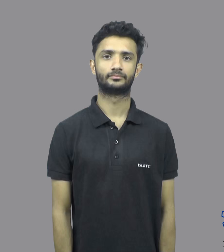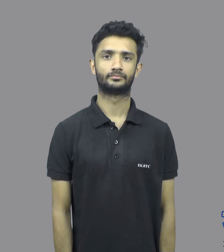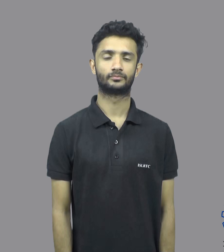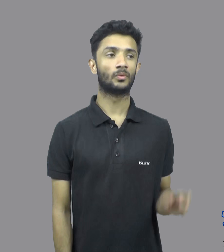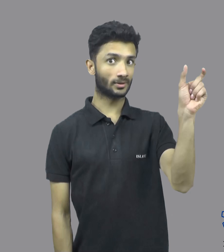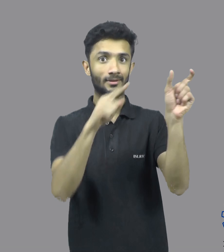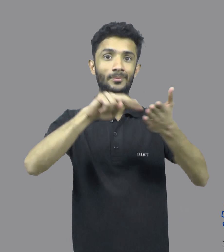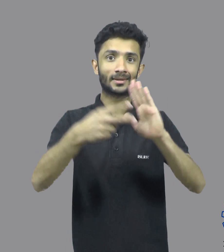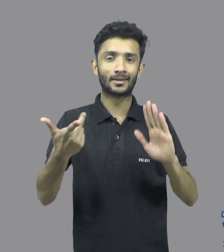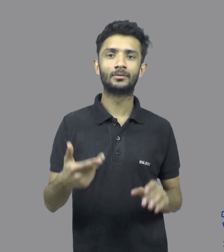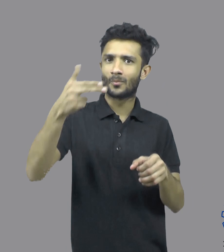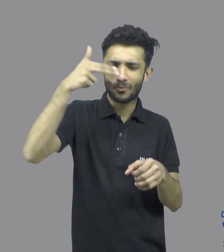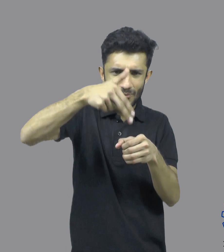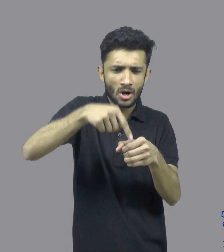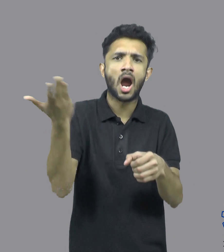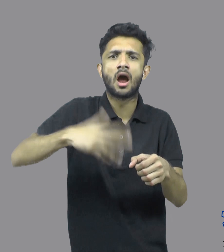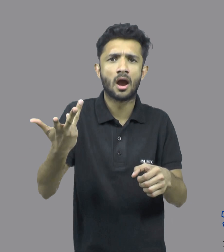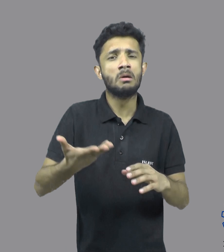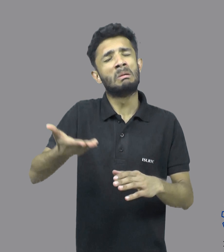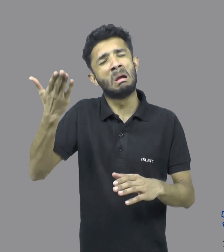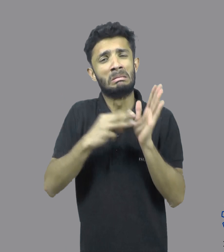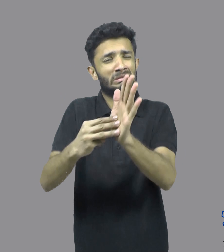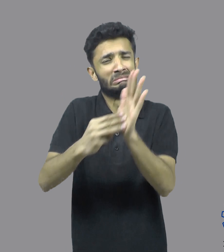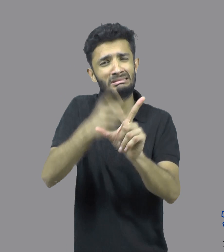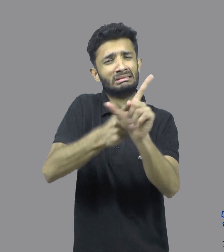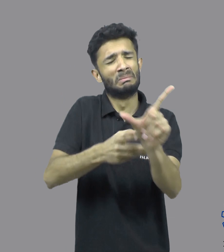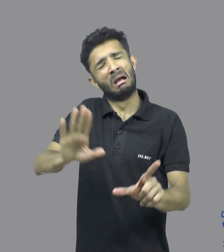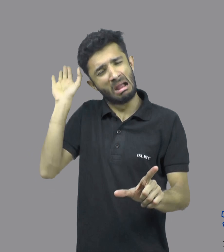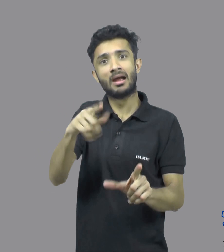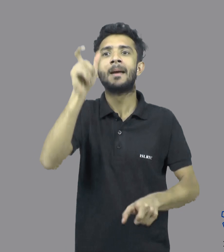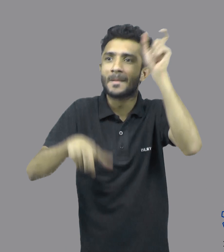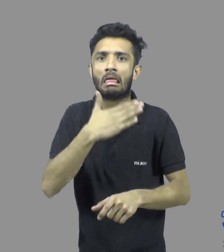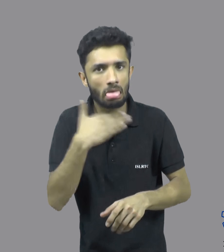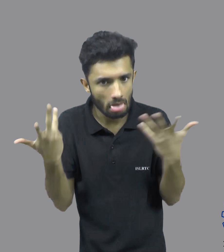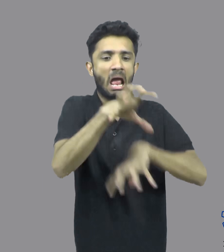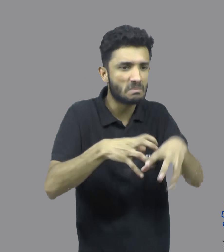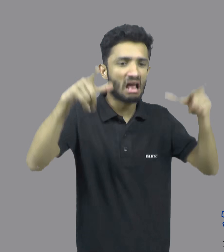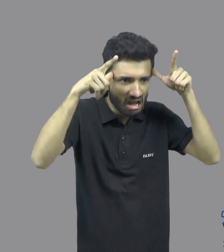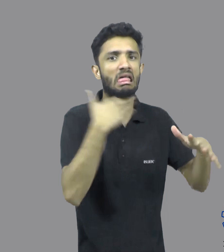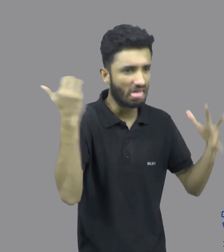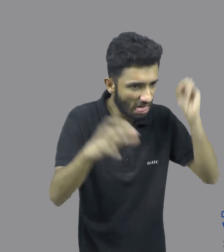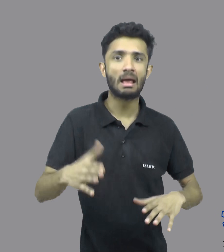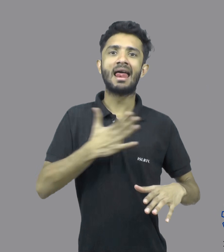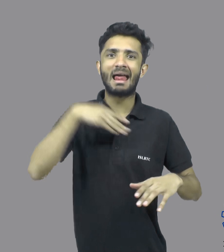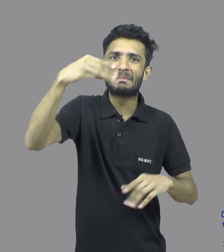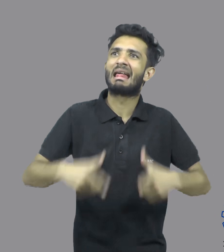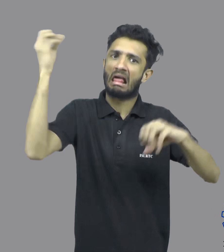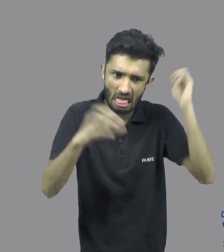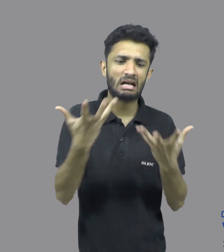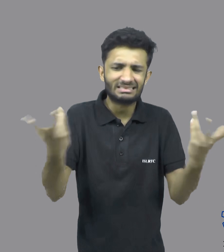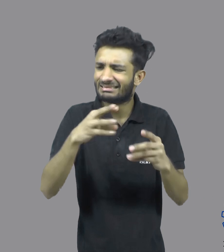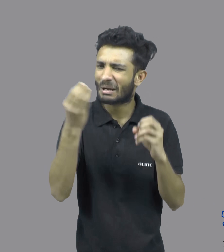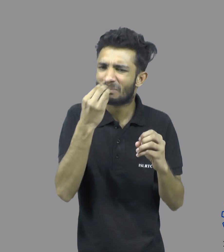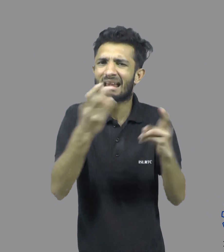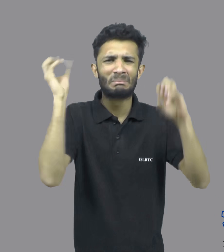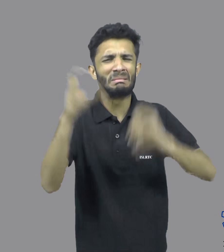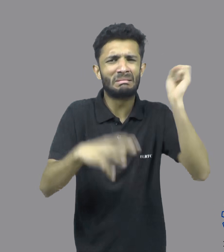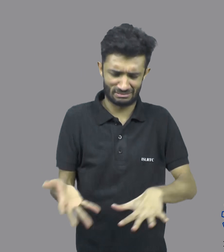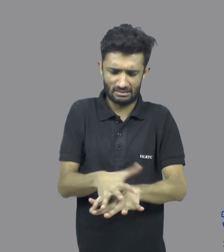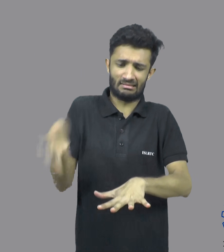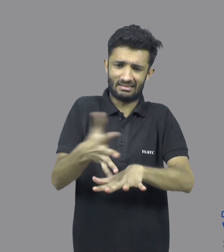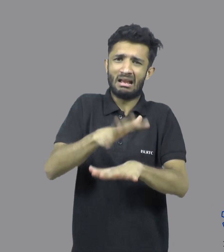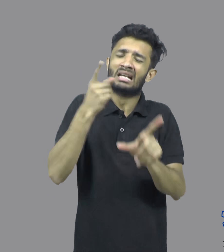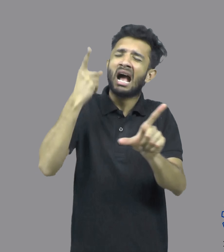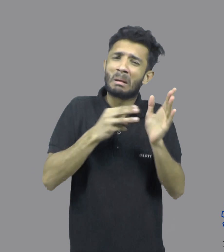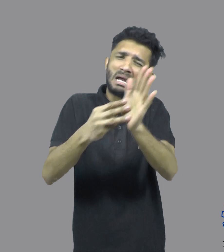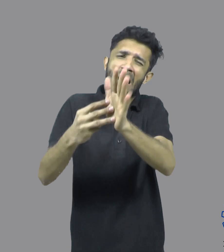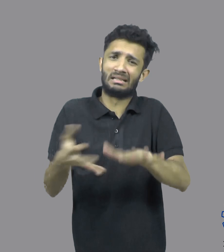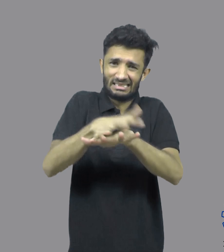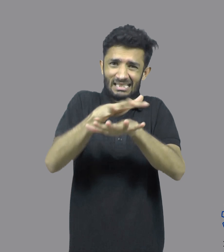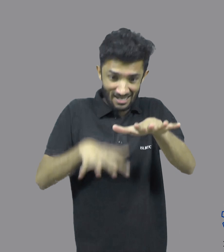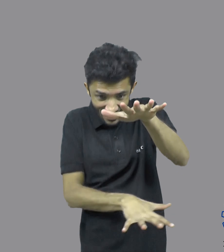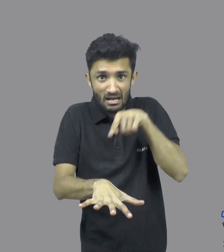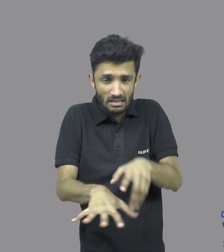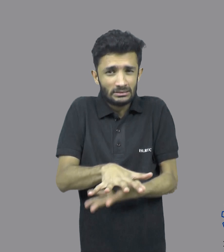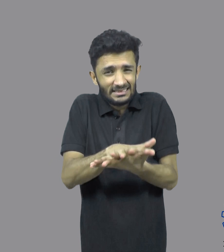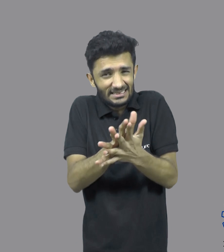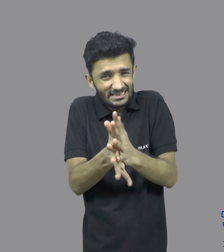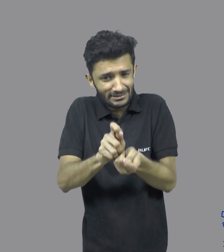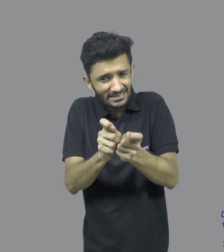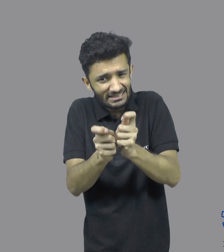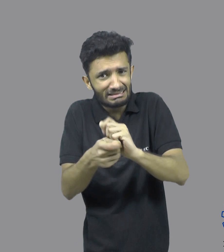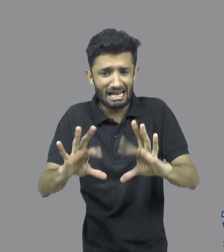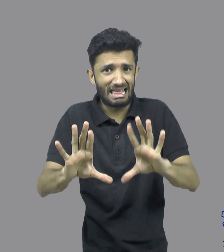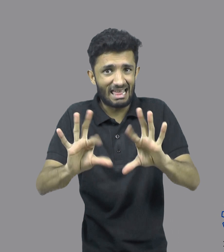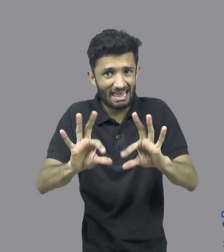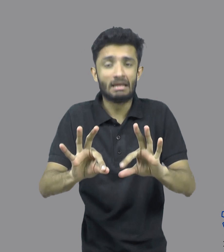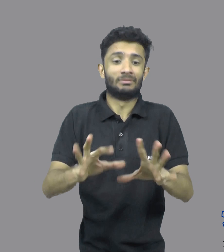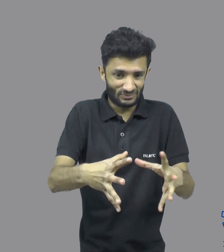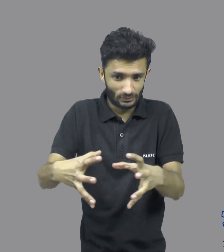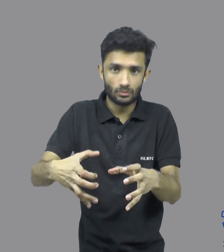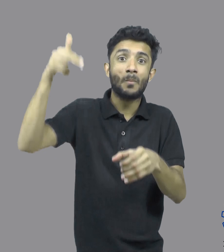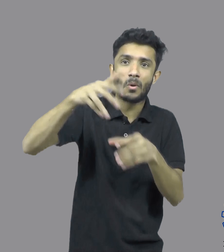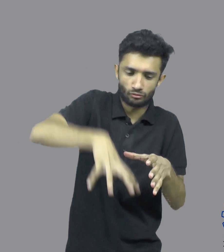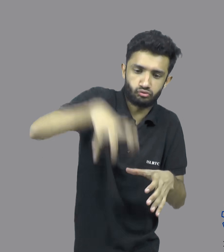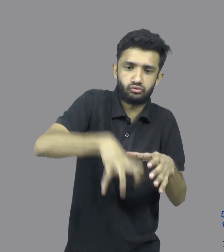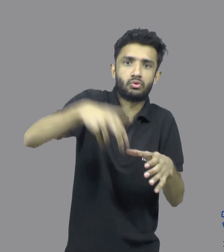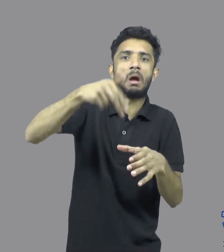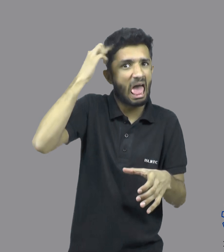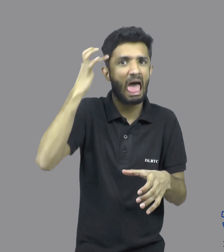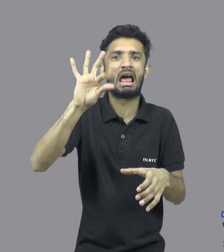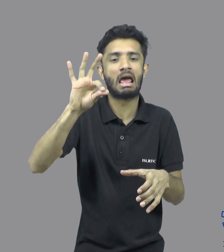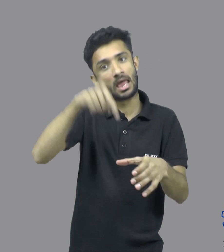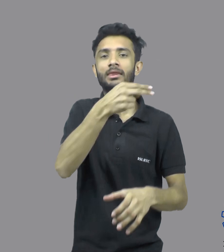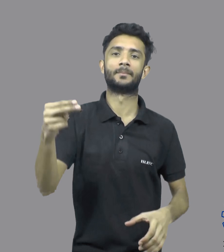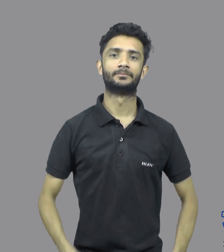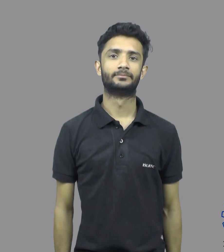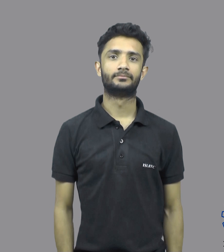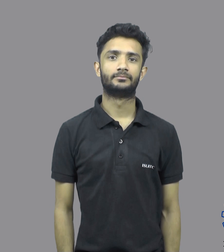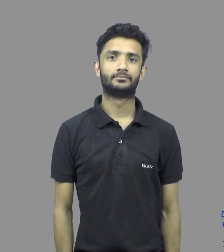Petroleum